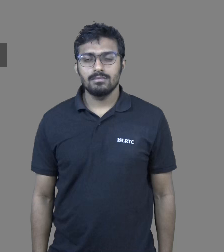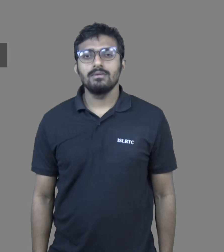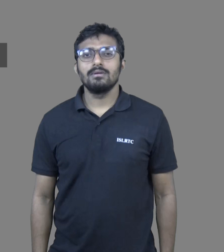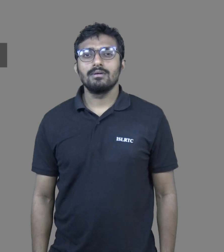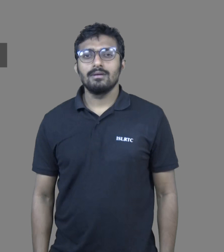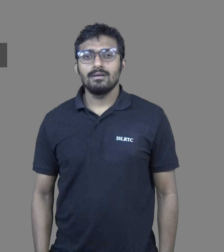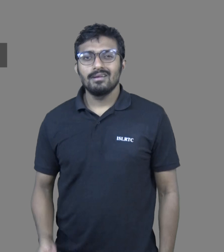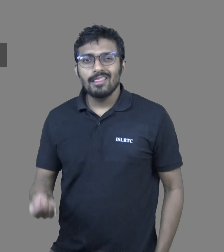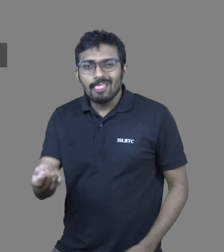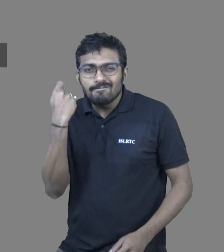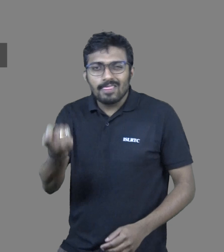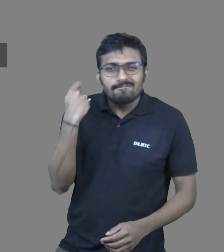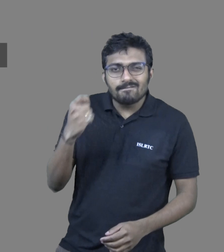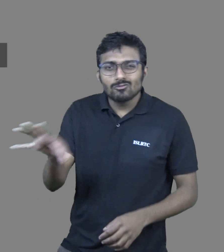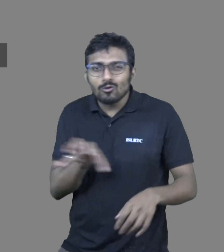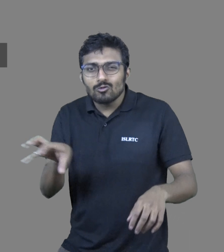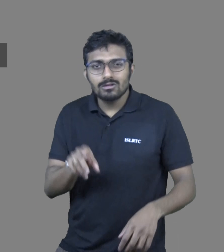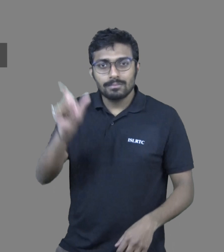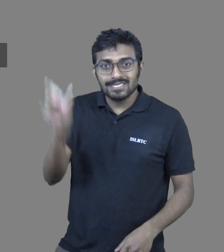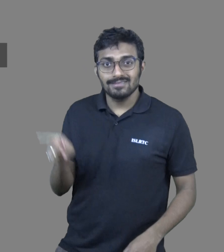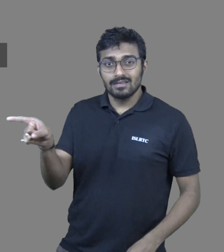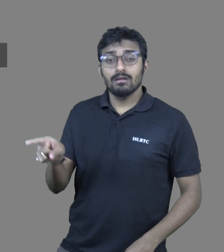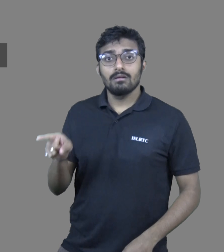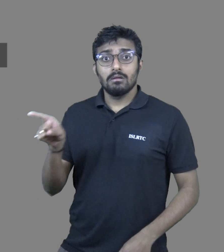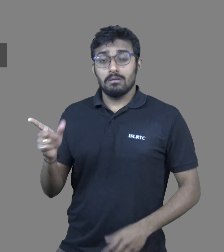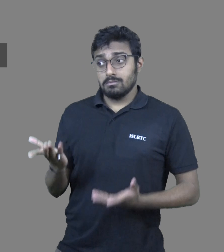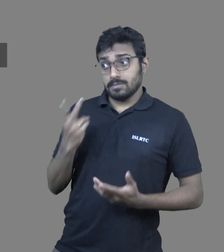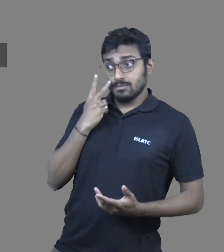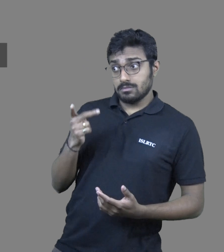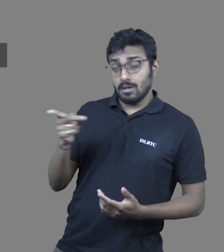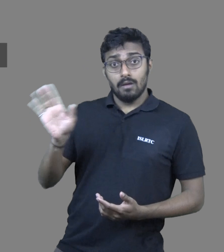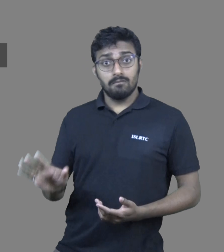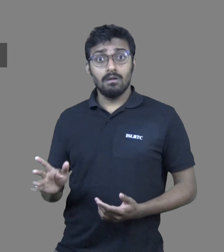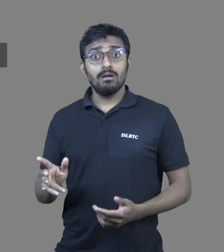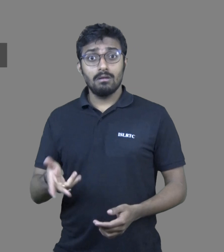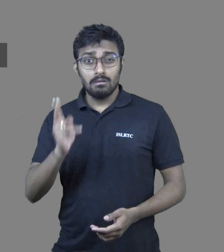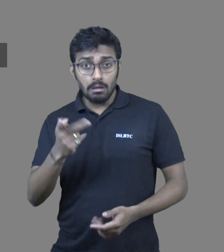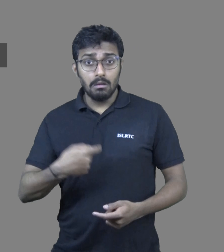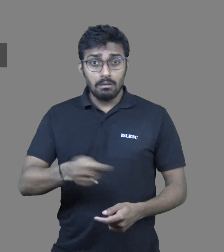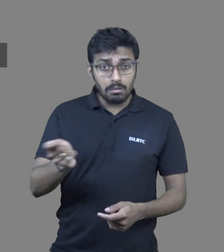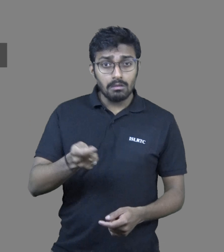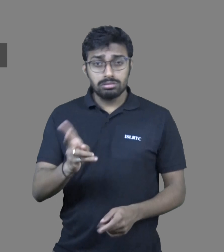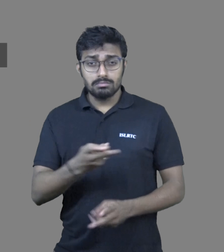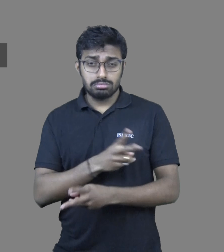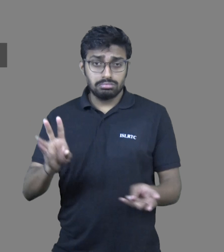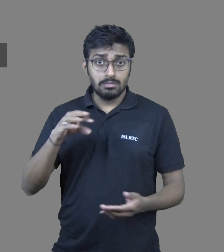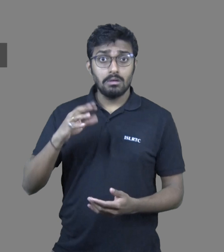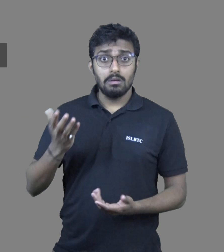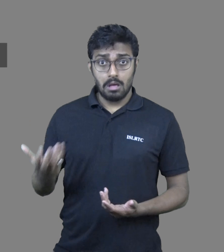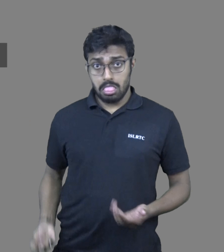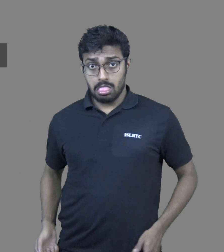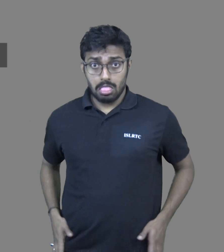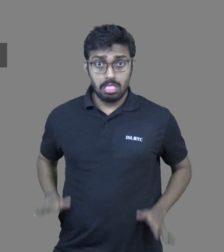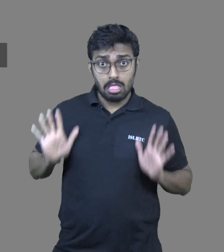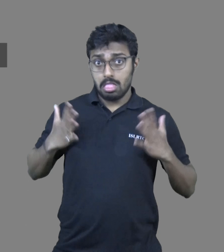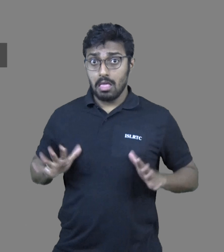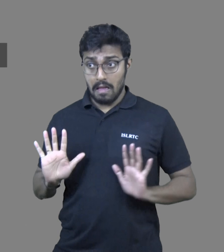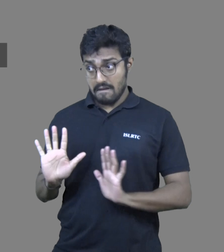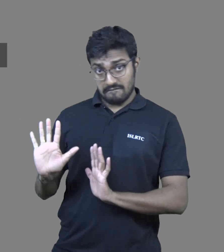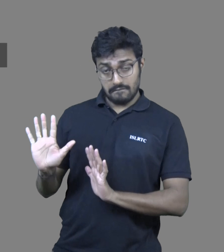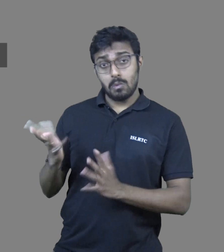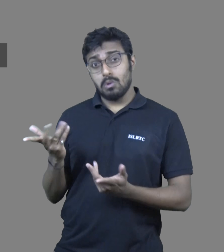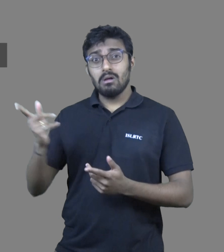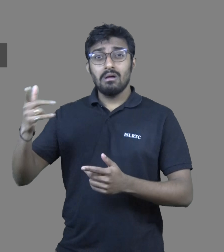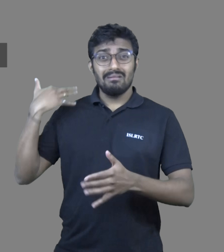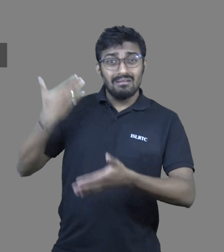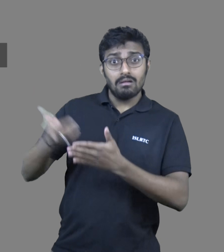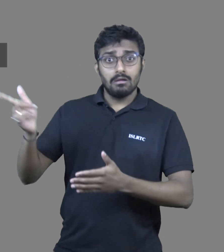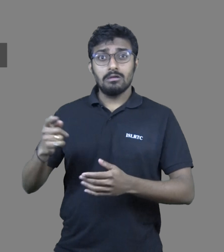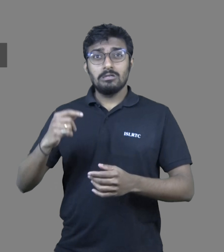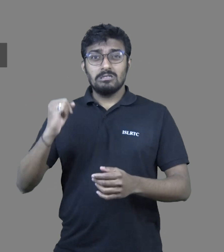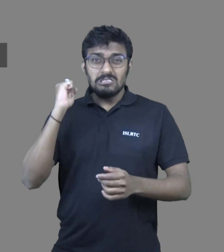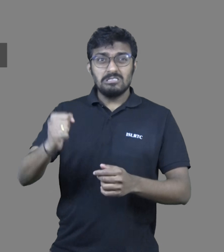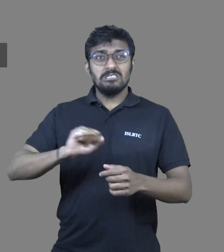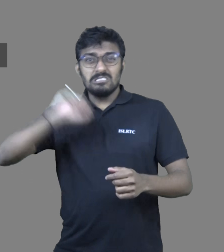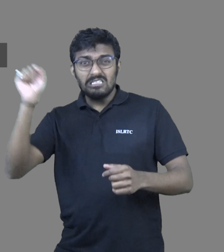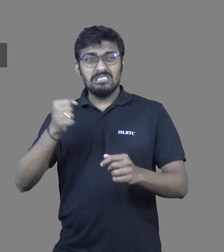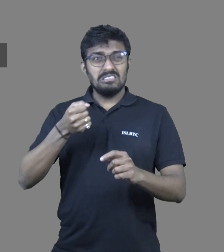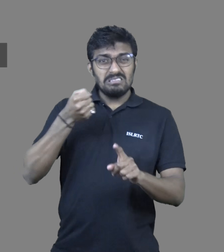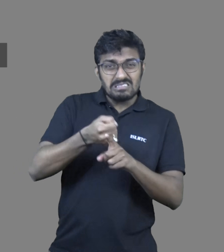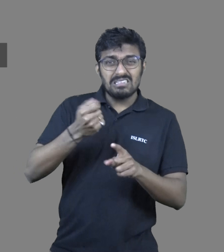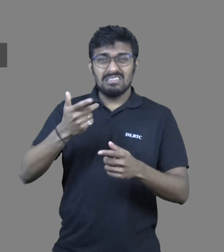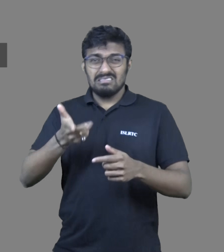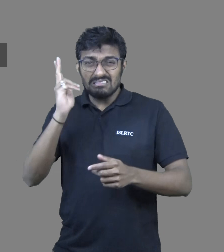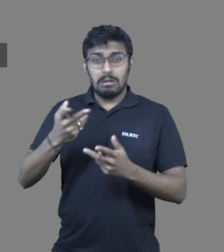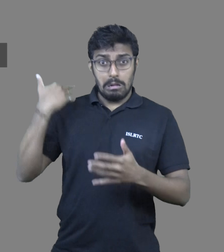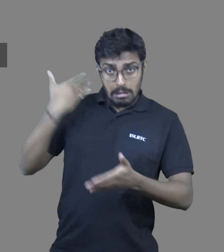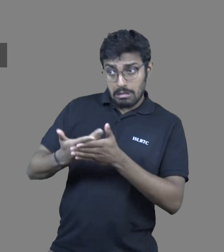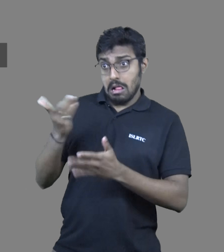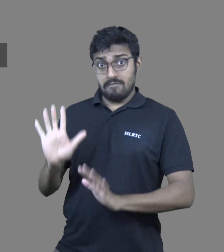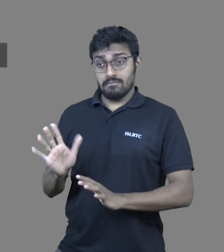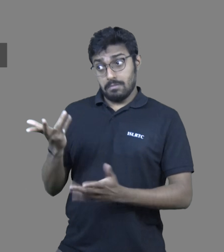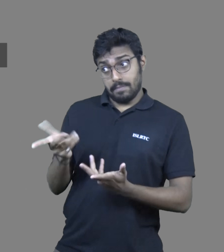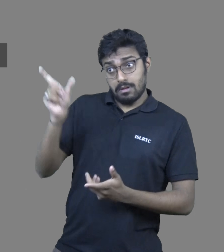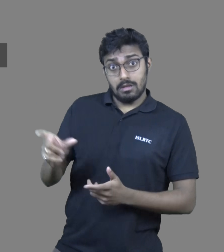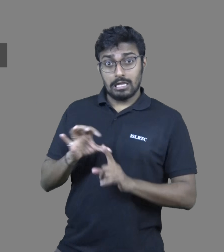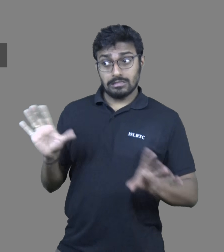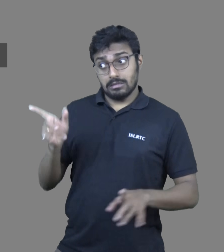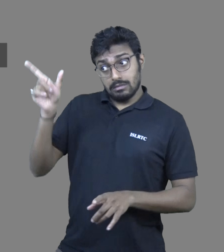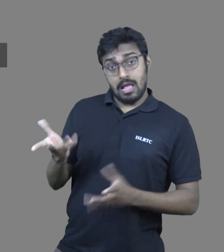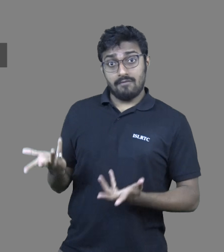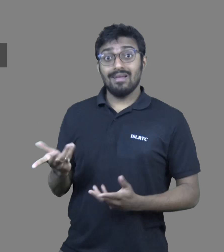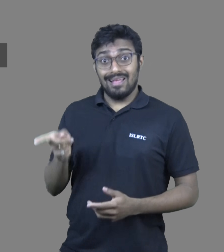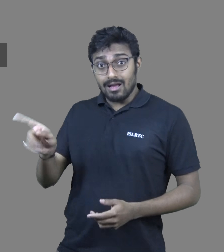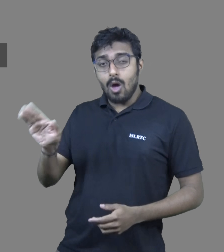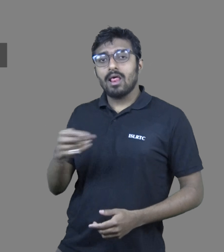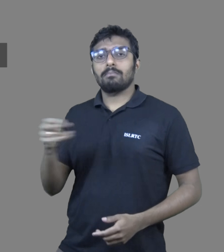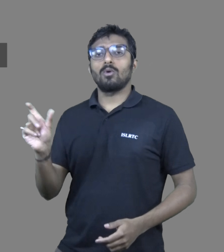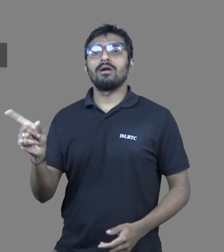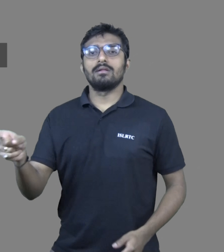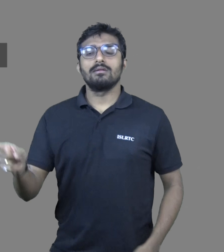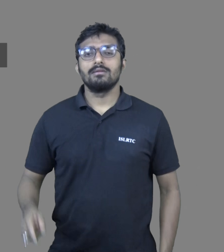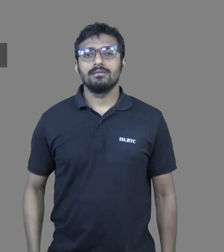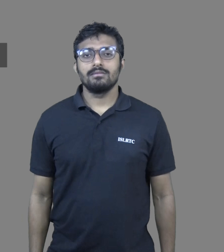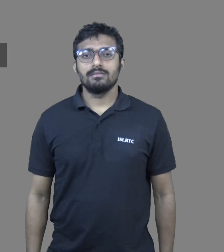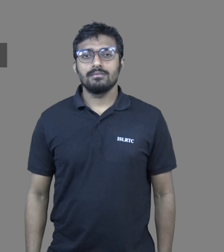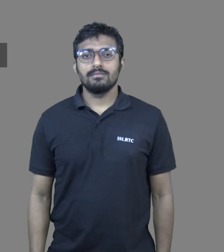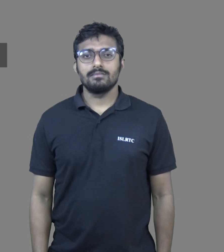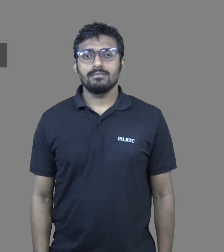Armed & Dangerous